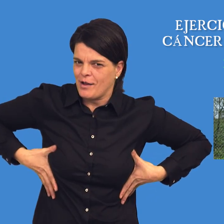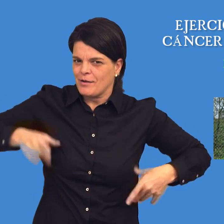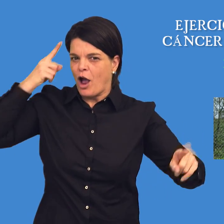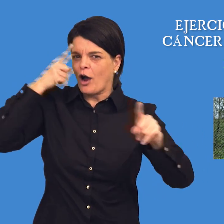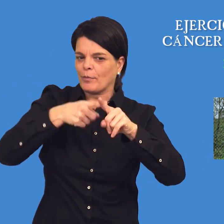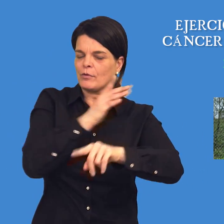objetivo